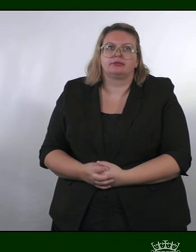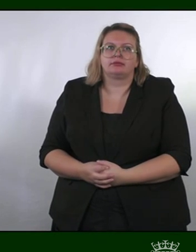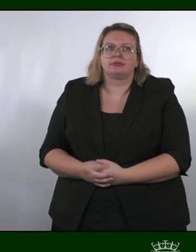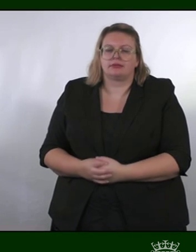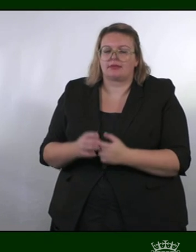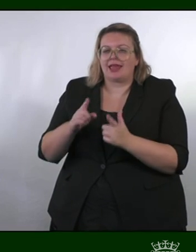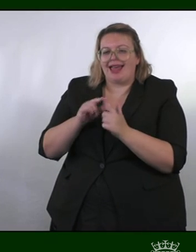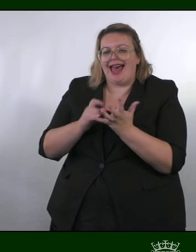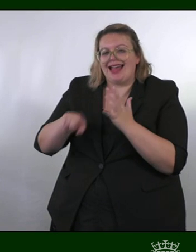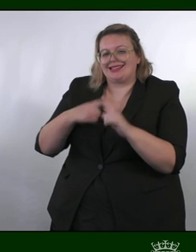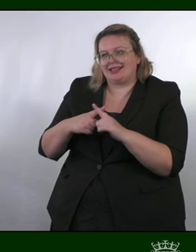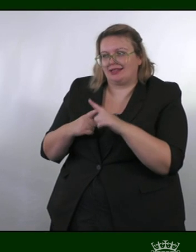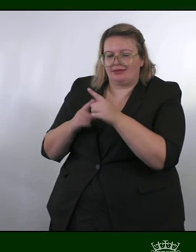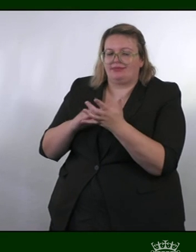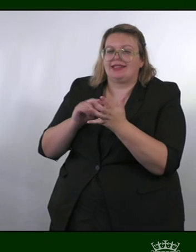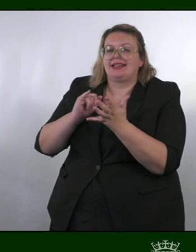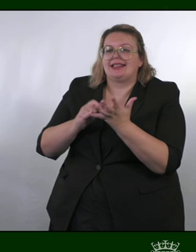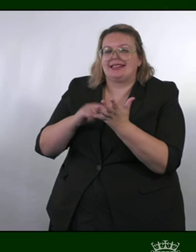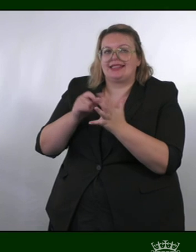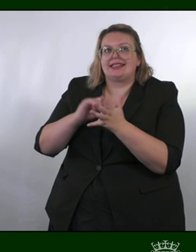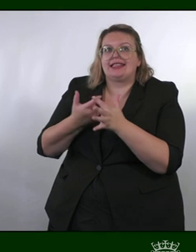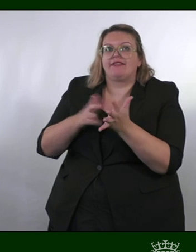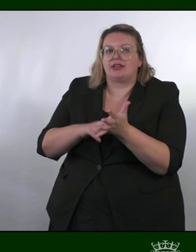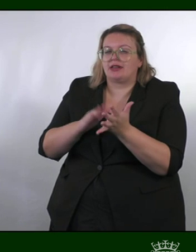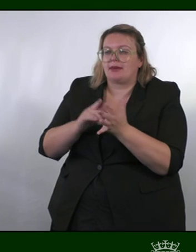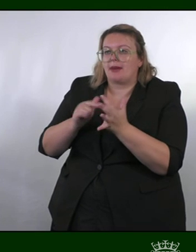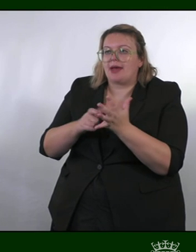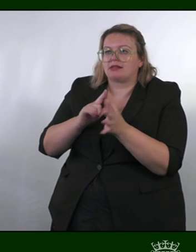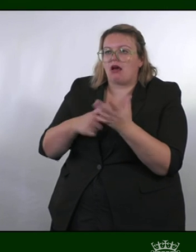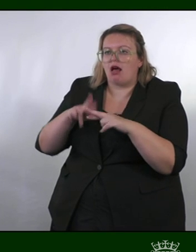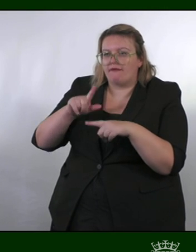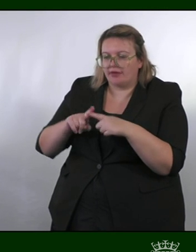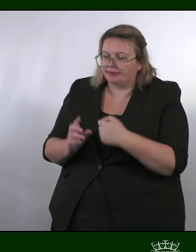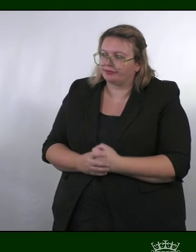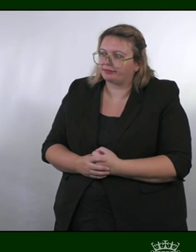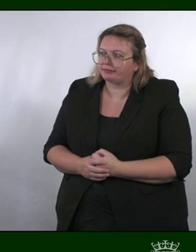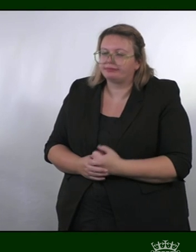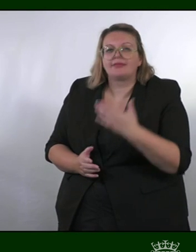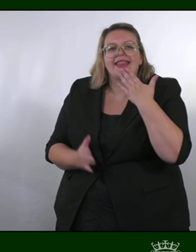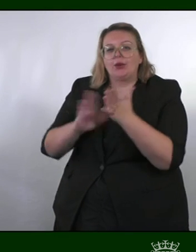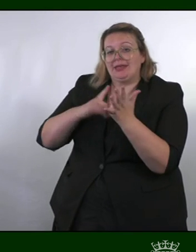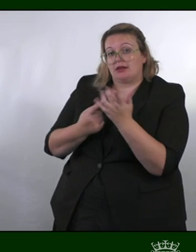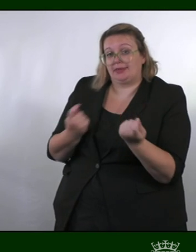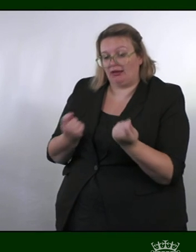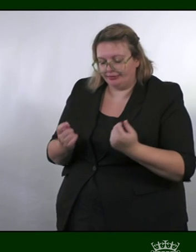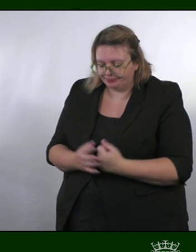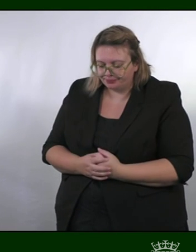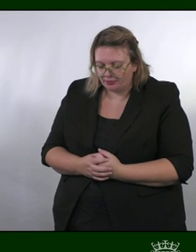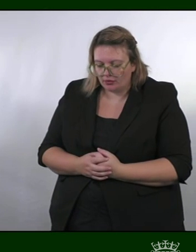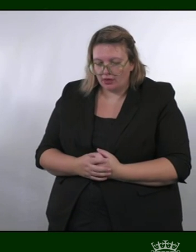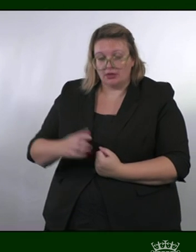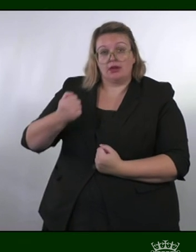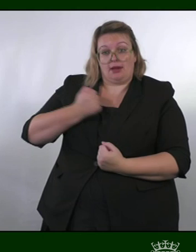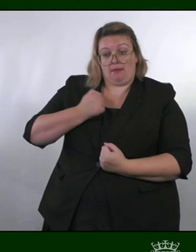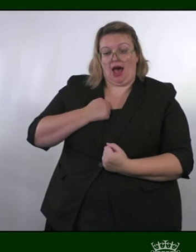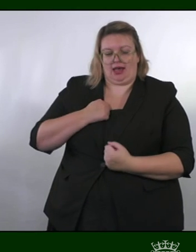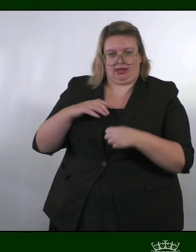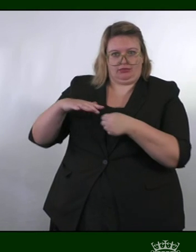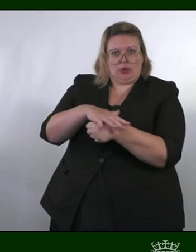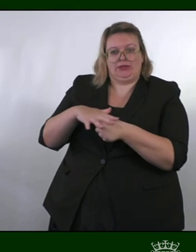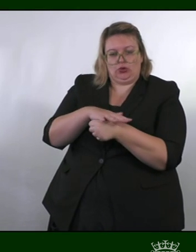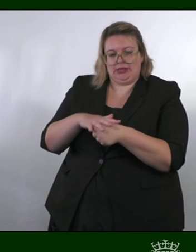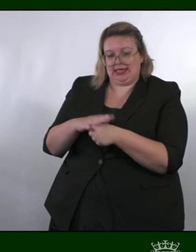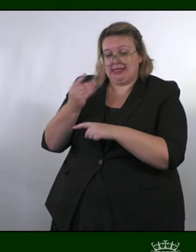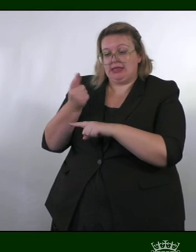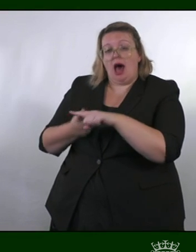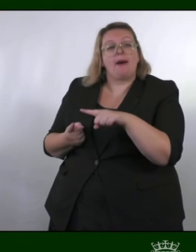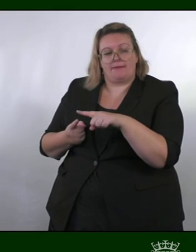As my right hon. Friend will know, part of my constituency has now been placed under tier 2 restrictions.